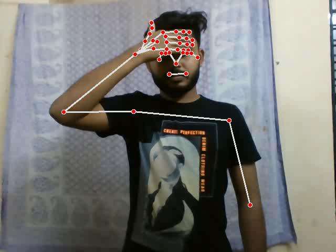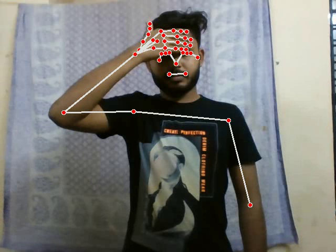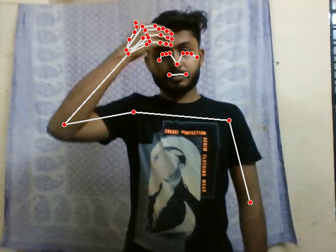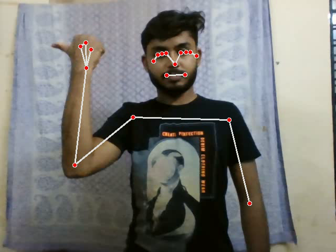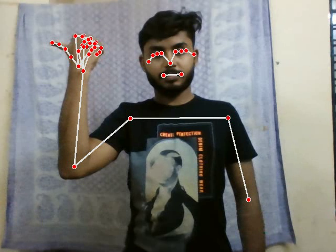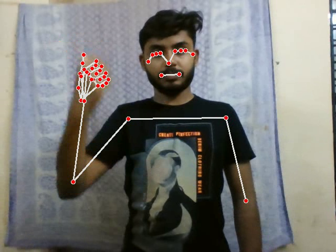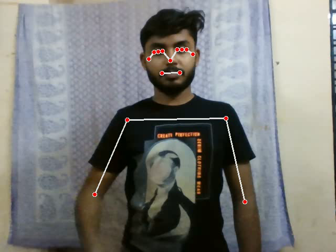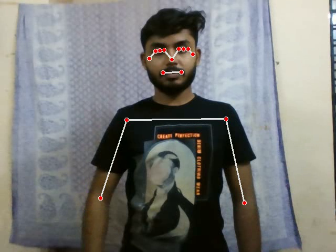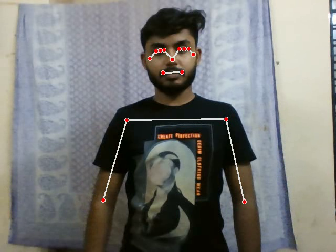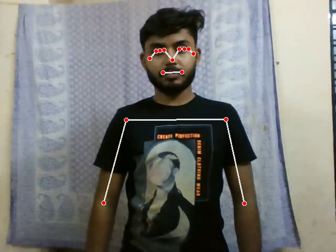forget